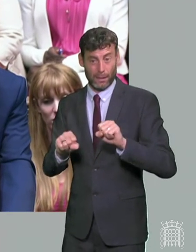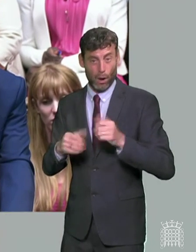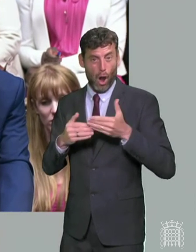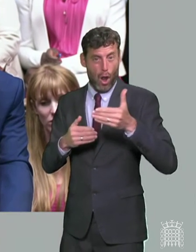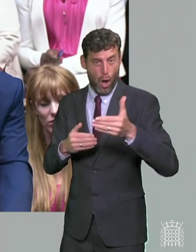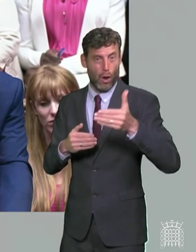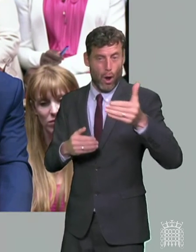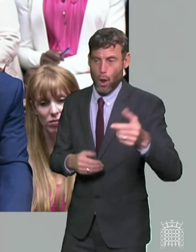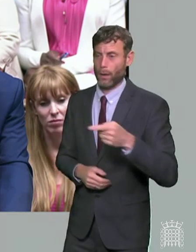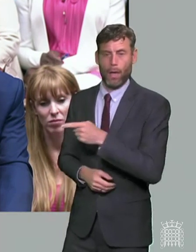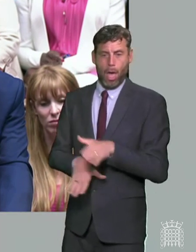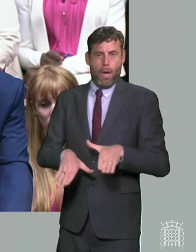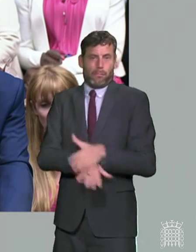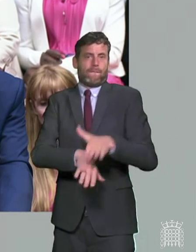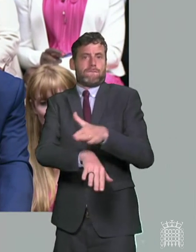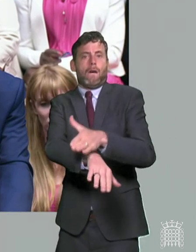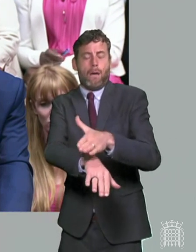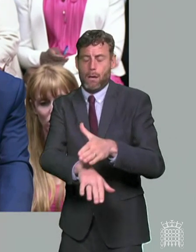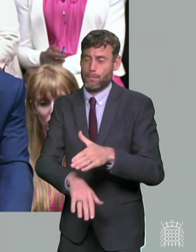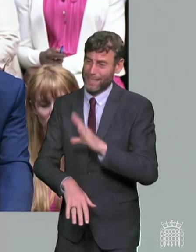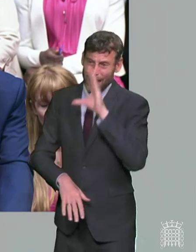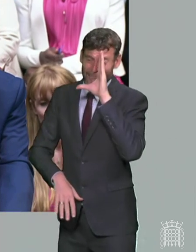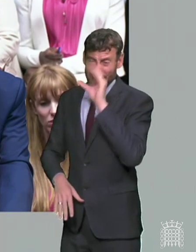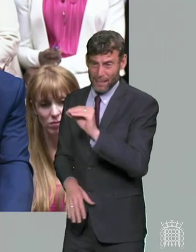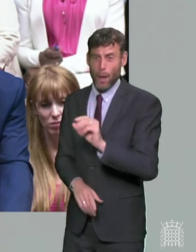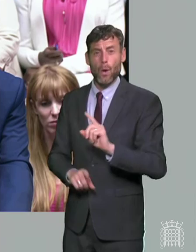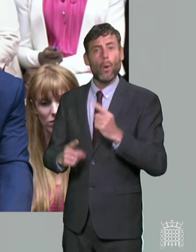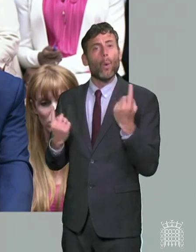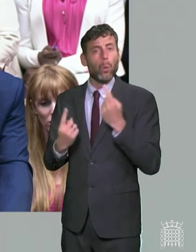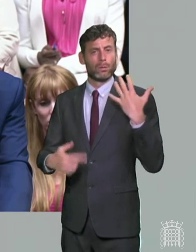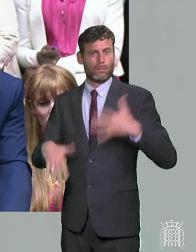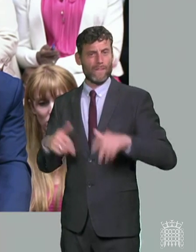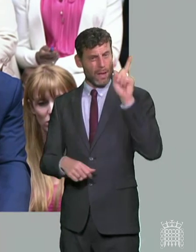There is real human pain as a result.